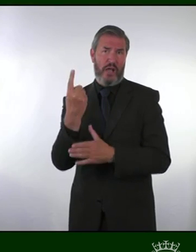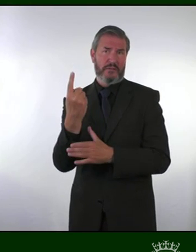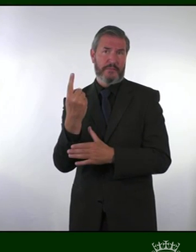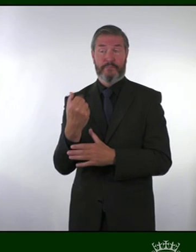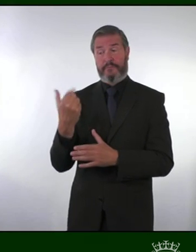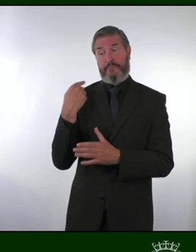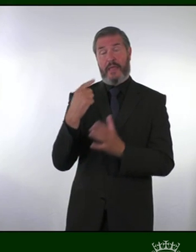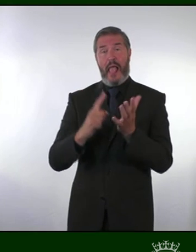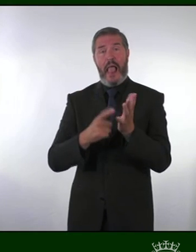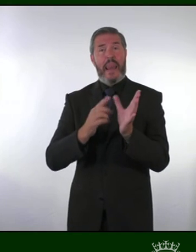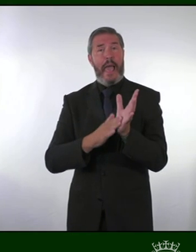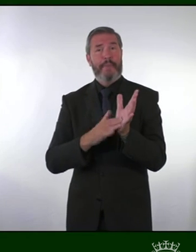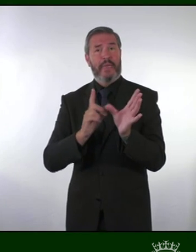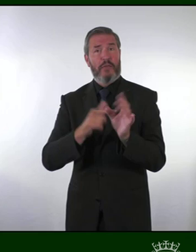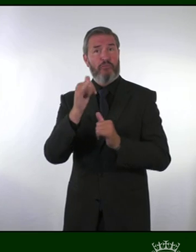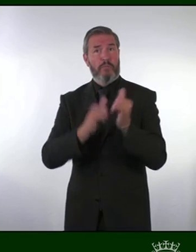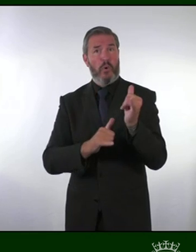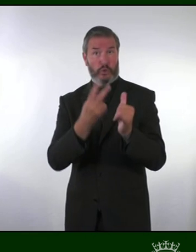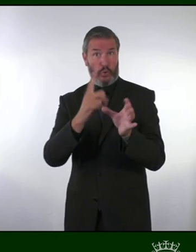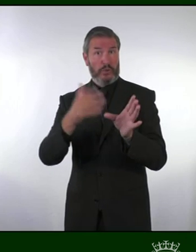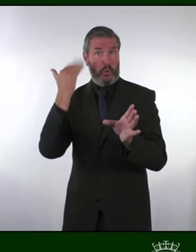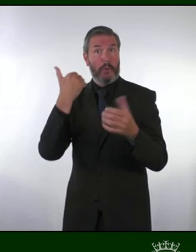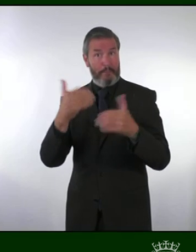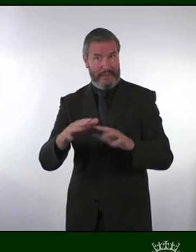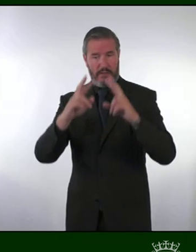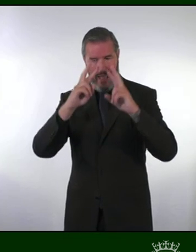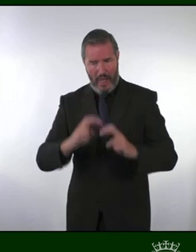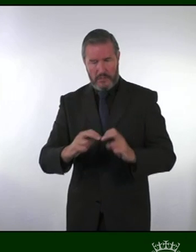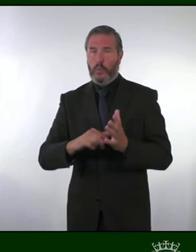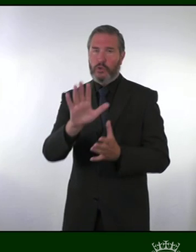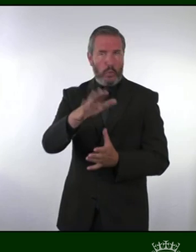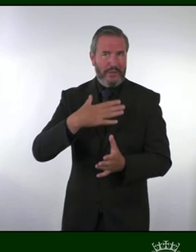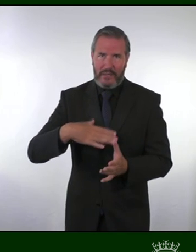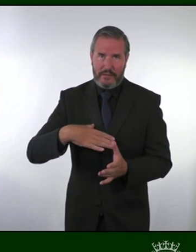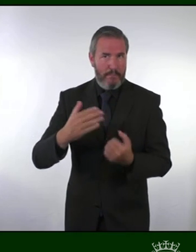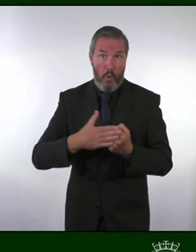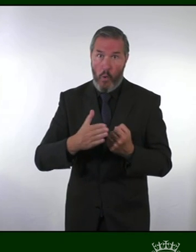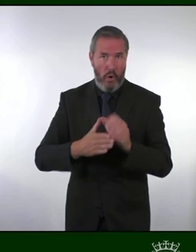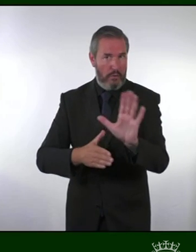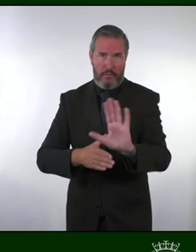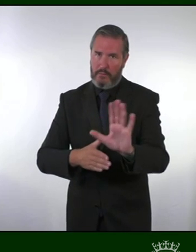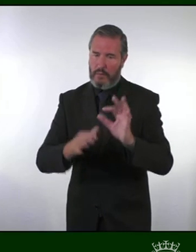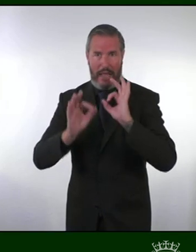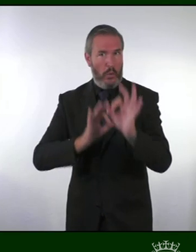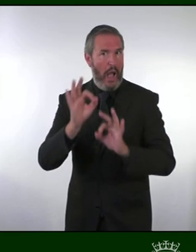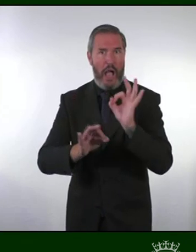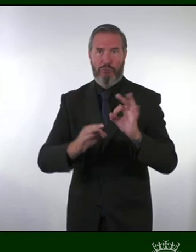The Lammy report dealt with this in some depth nearly two years ago, so we do not need any more commissions or inquiries.